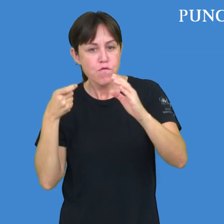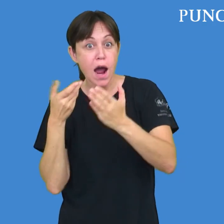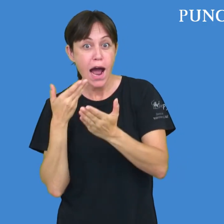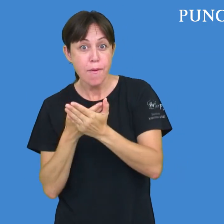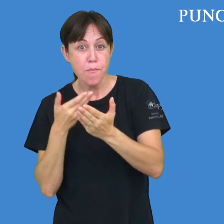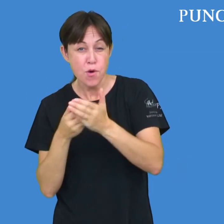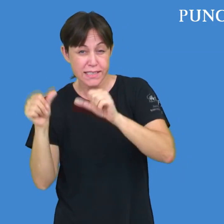certificado